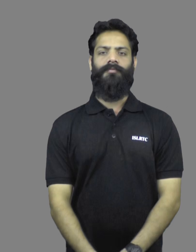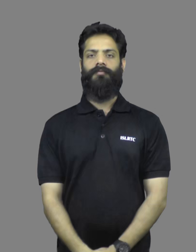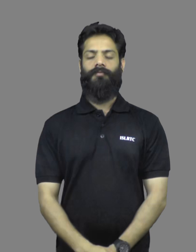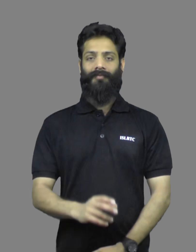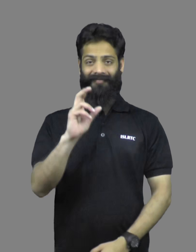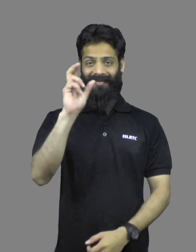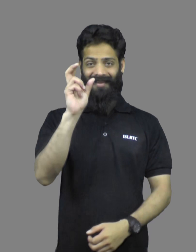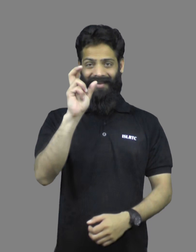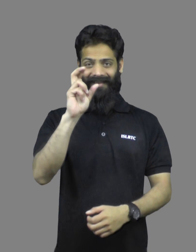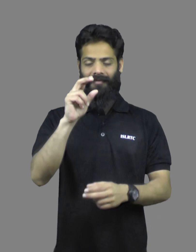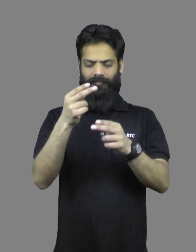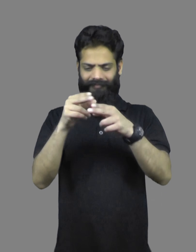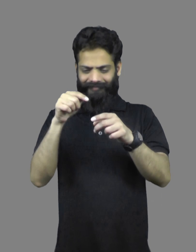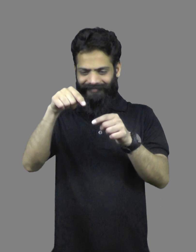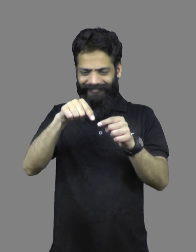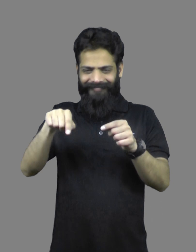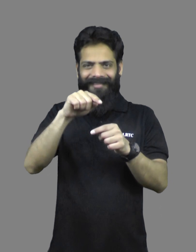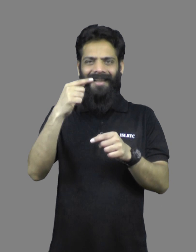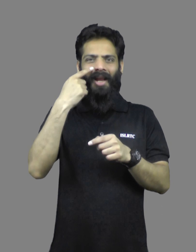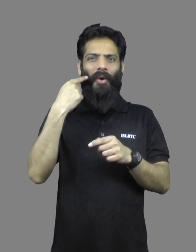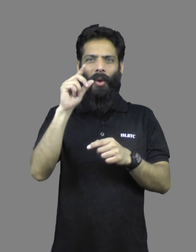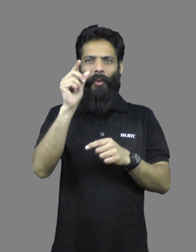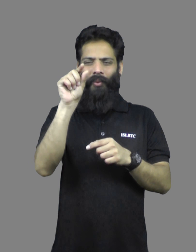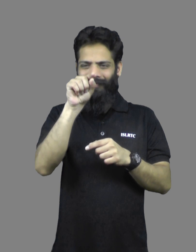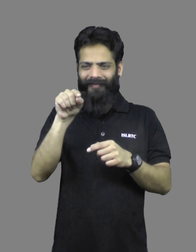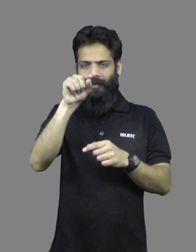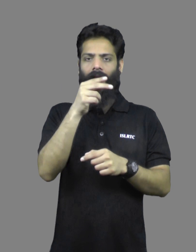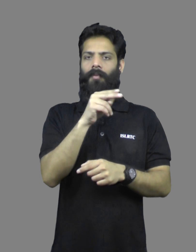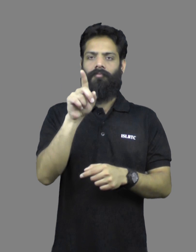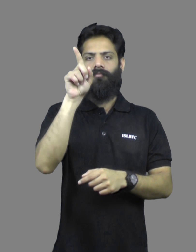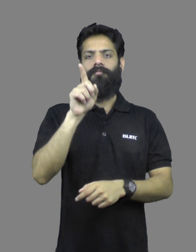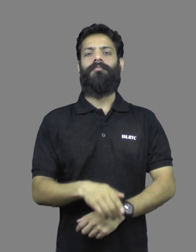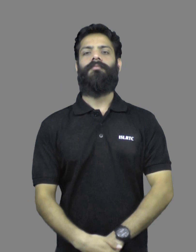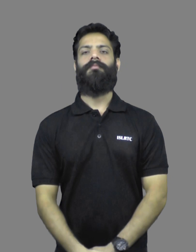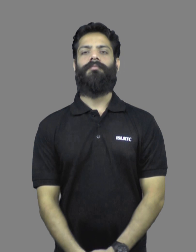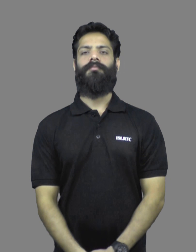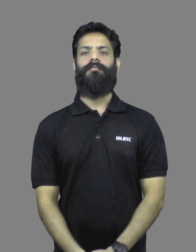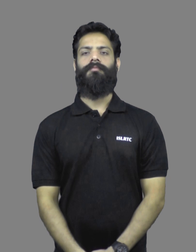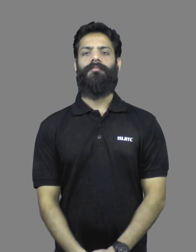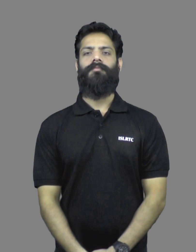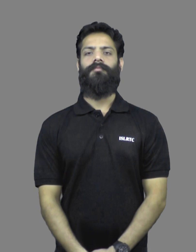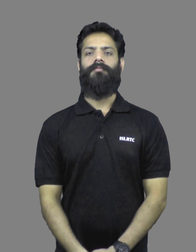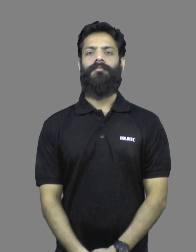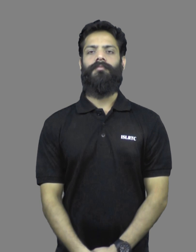Yolk